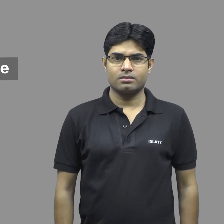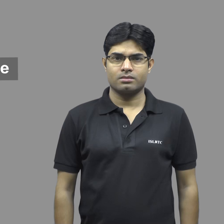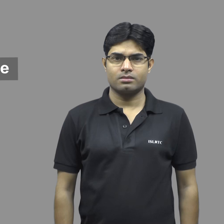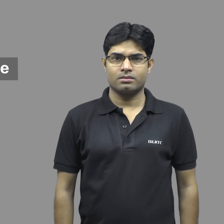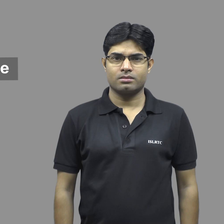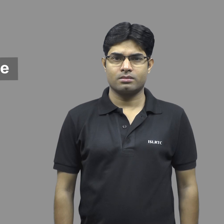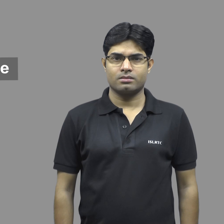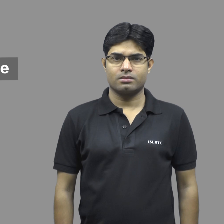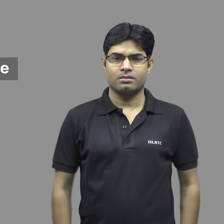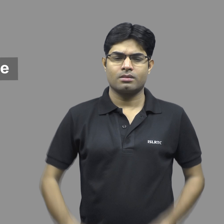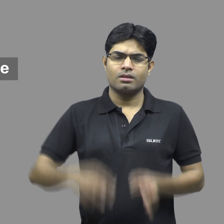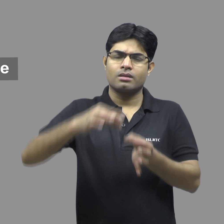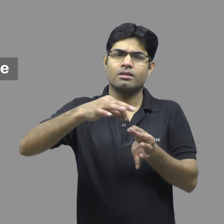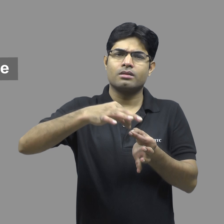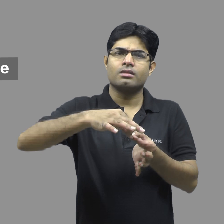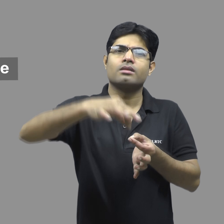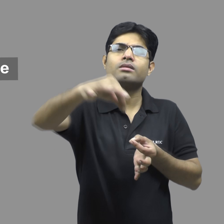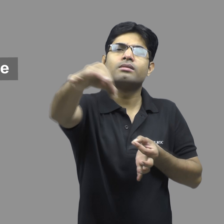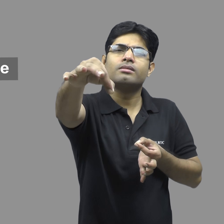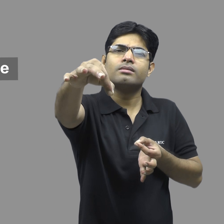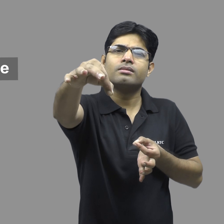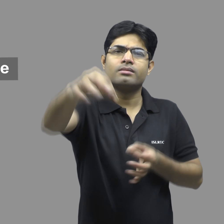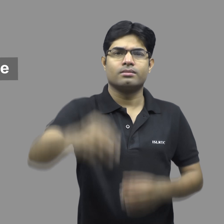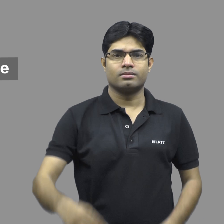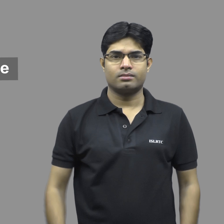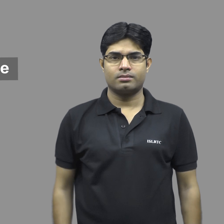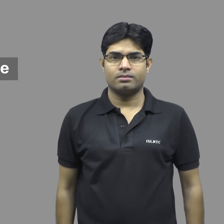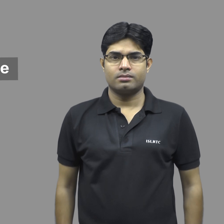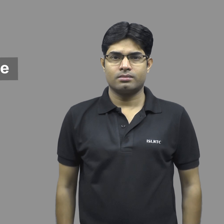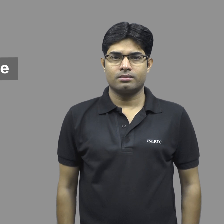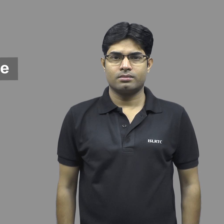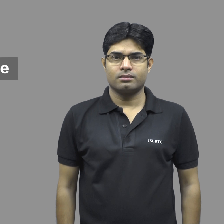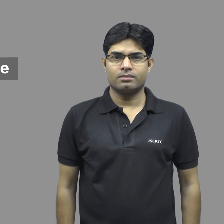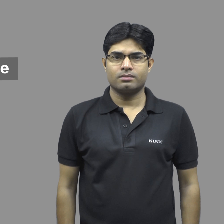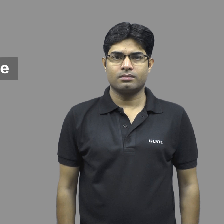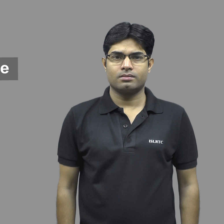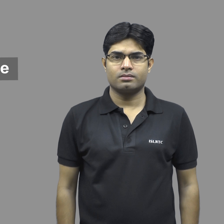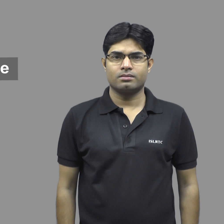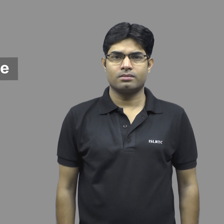Distance